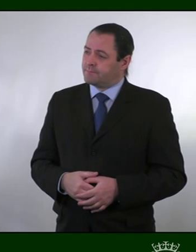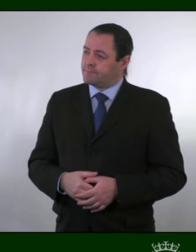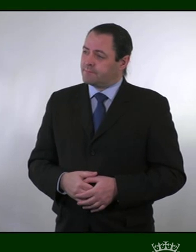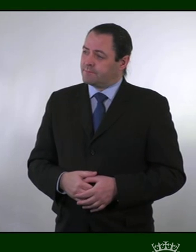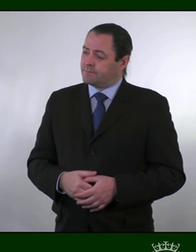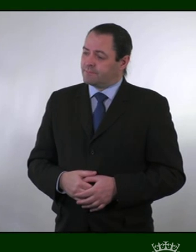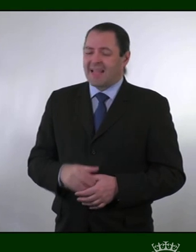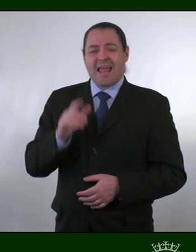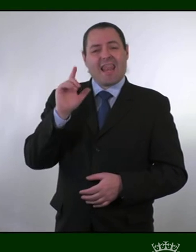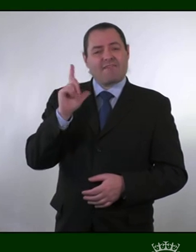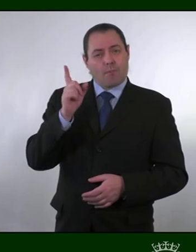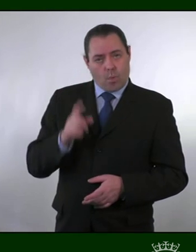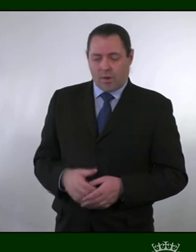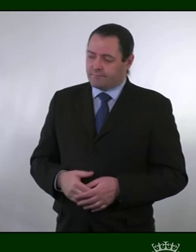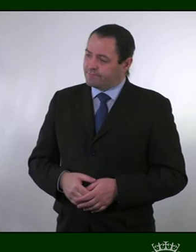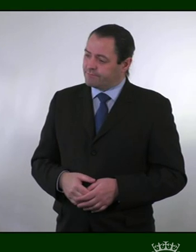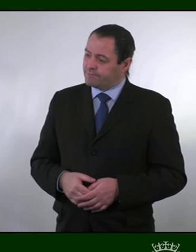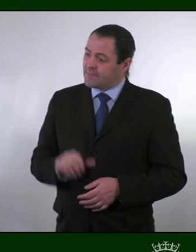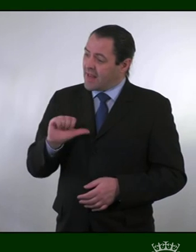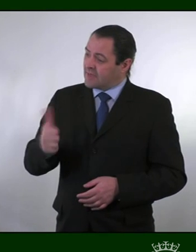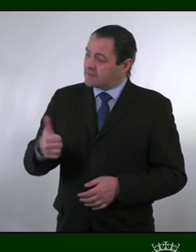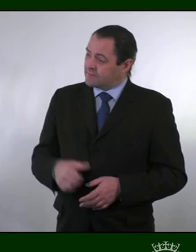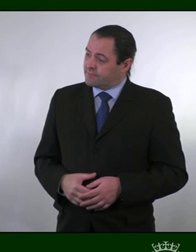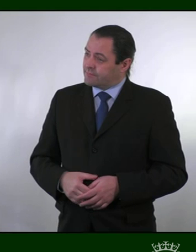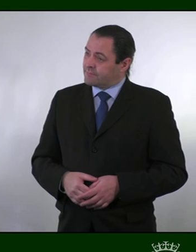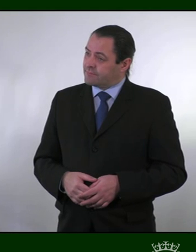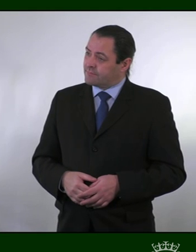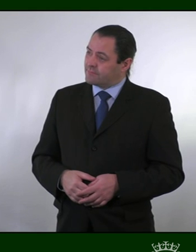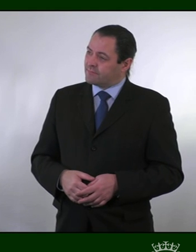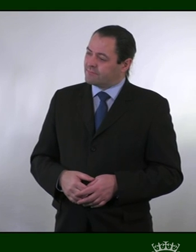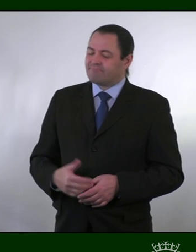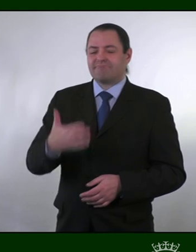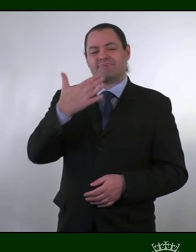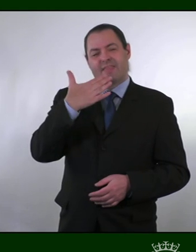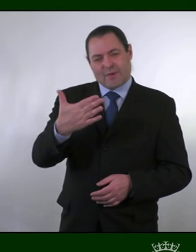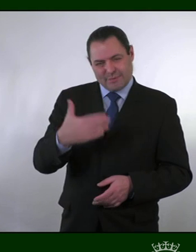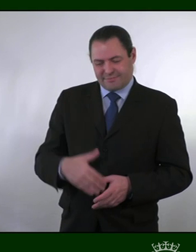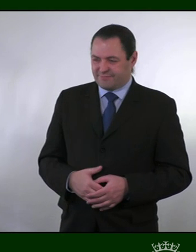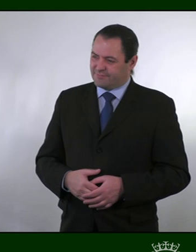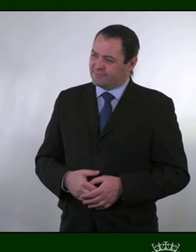I thank him for the lobbying that he has been doing.